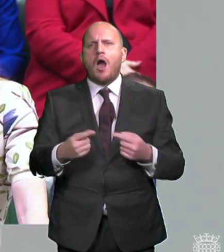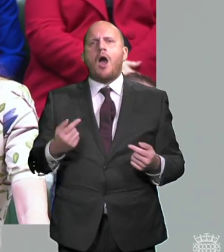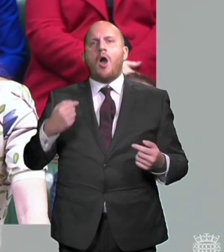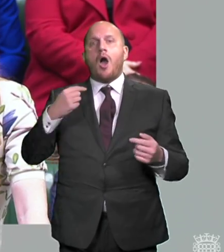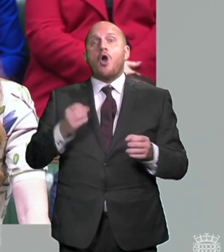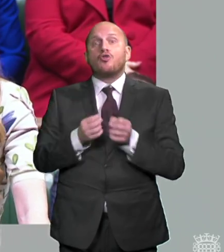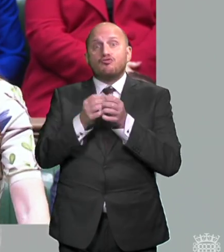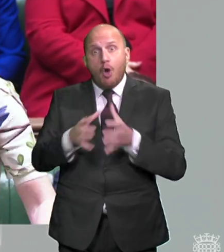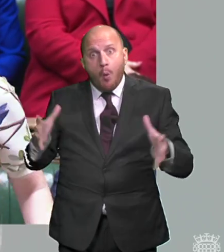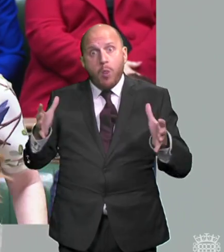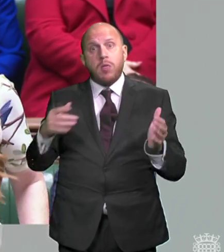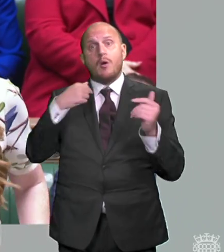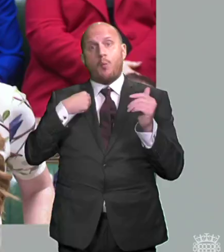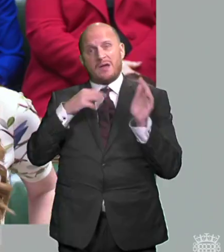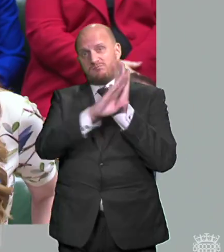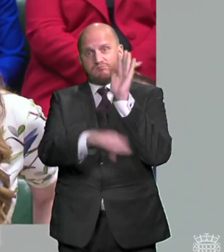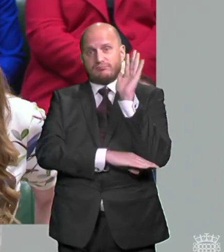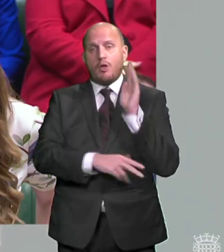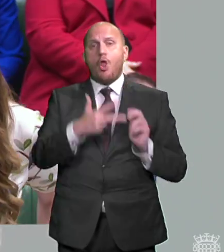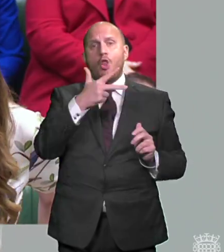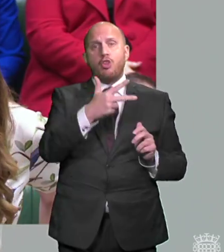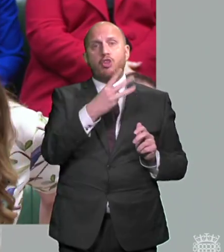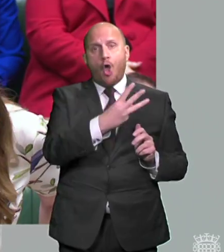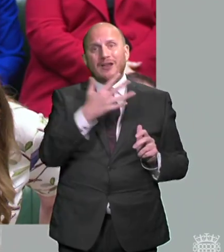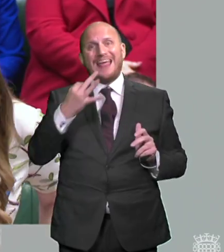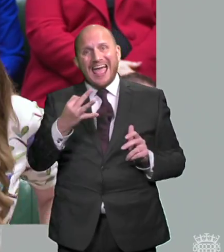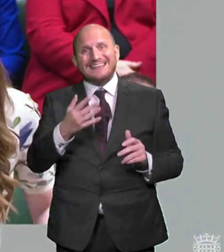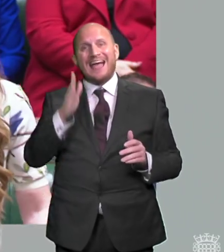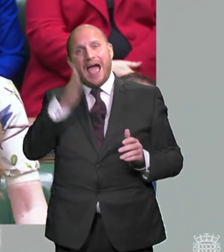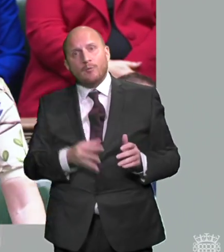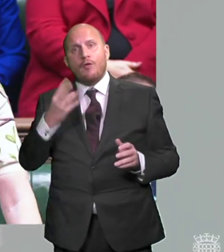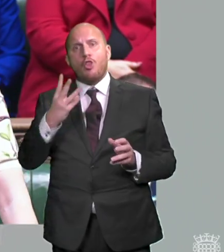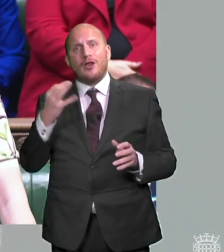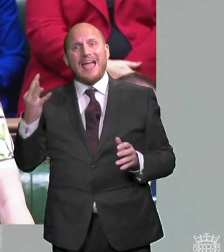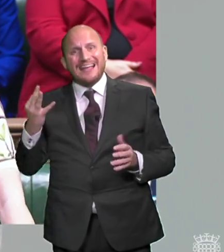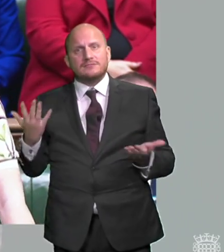If there were a World cup for growth, we would not even qualify.